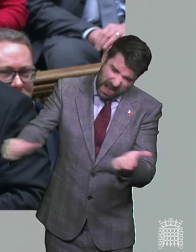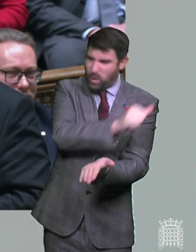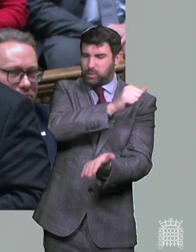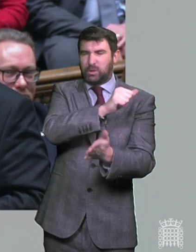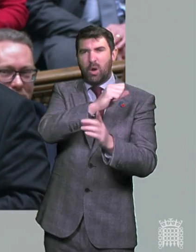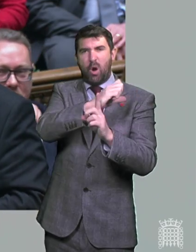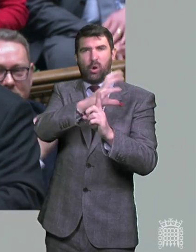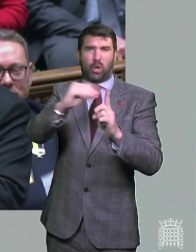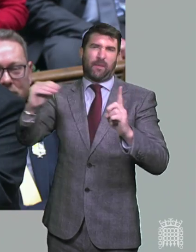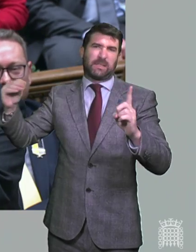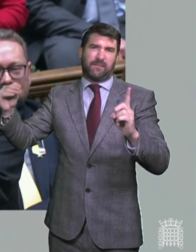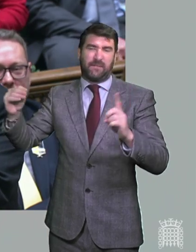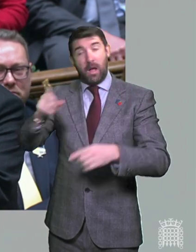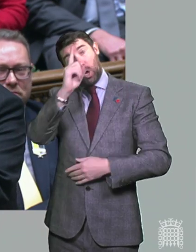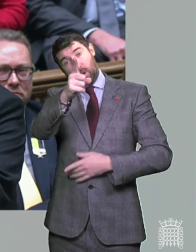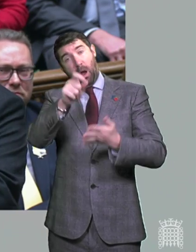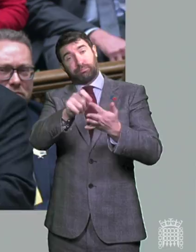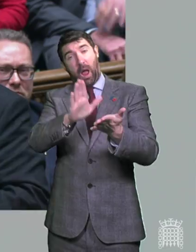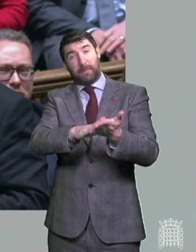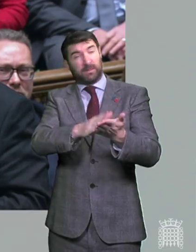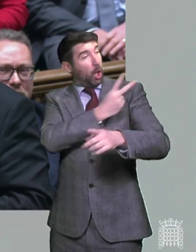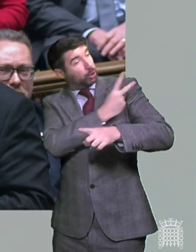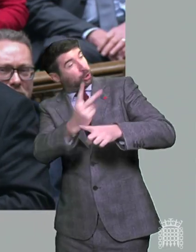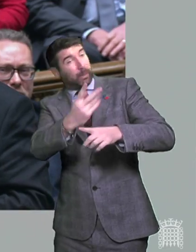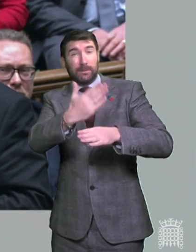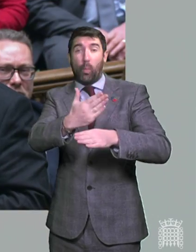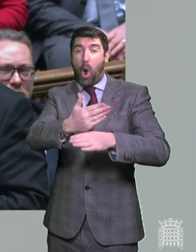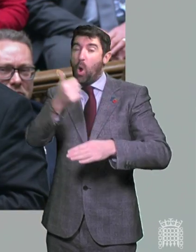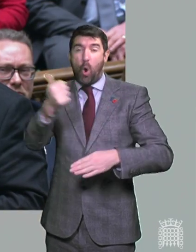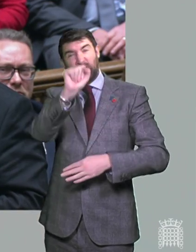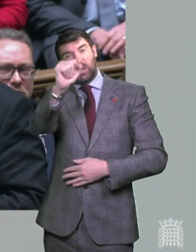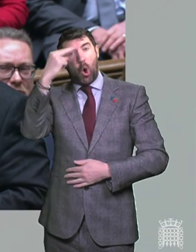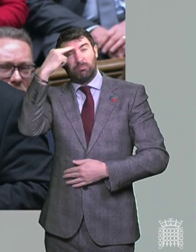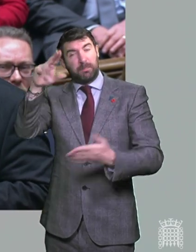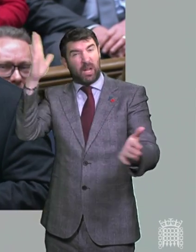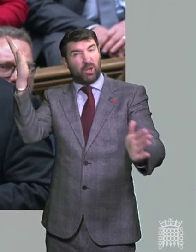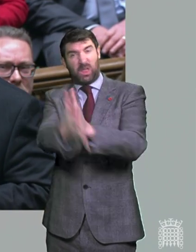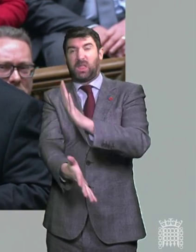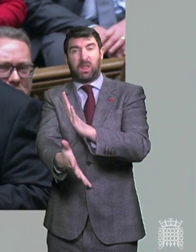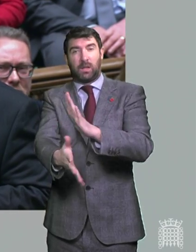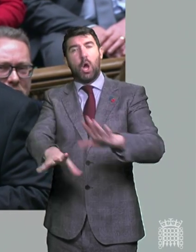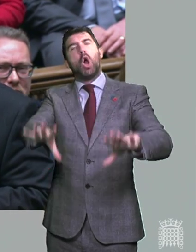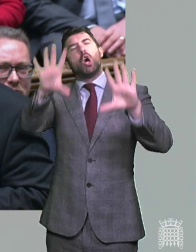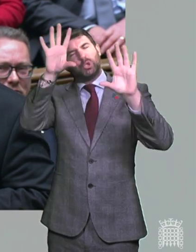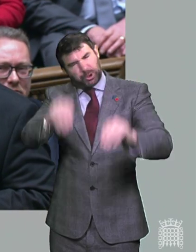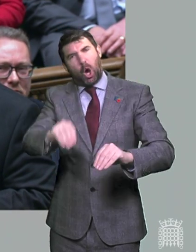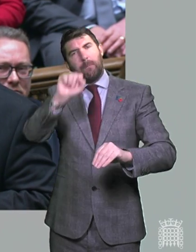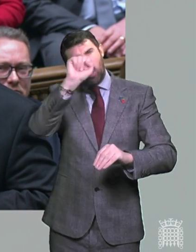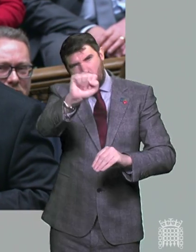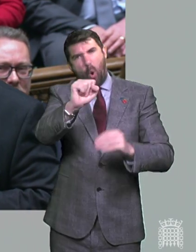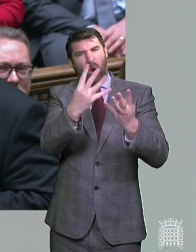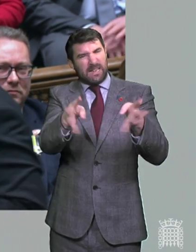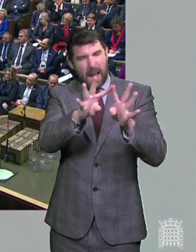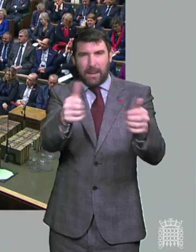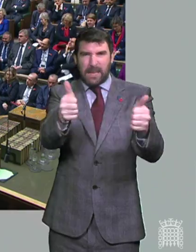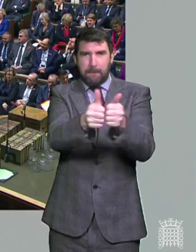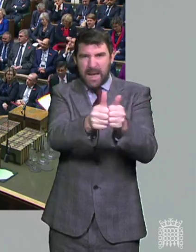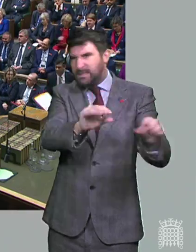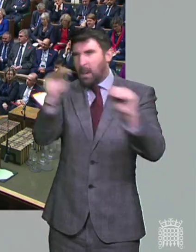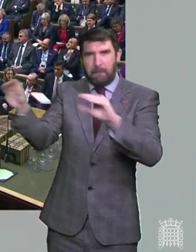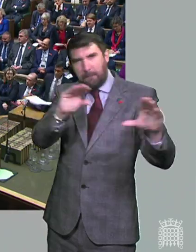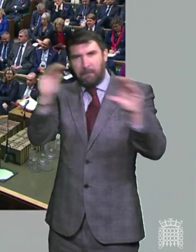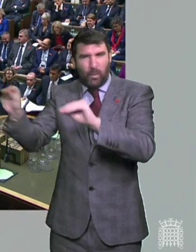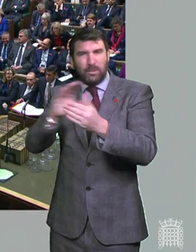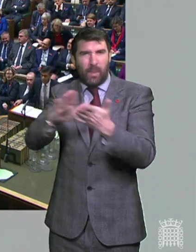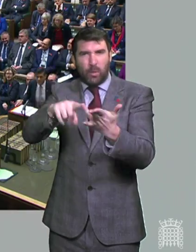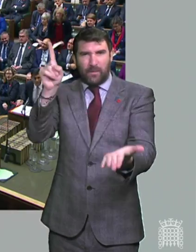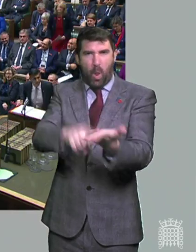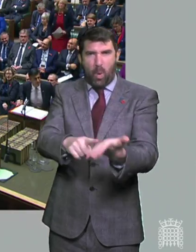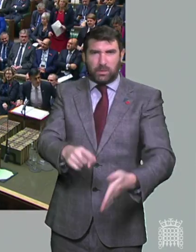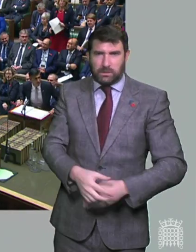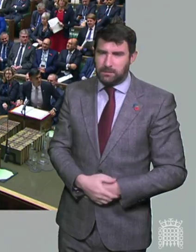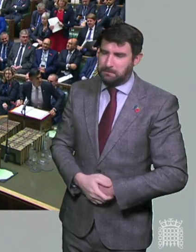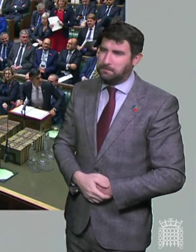If he has any integrity left, will he now put a stop to his two predecessors stuffing the House of Lords with their cronies?